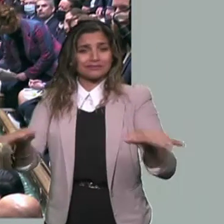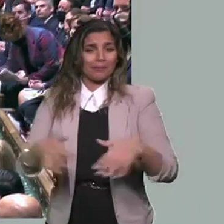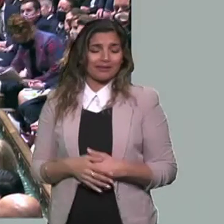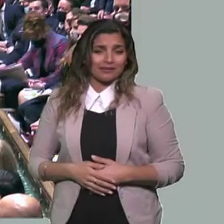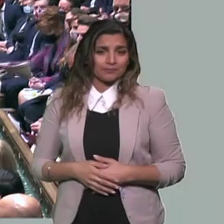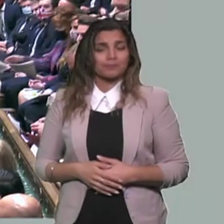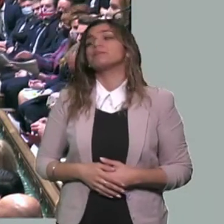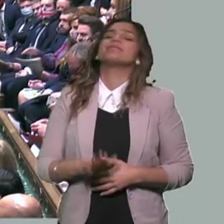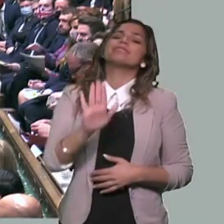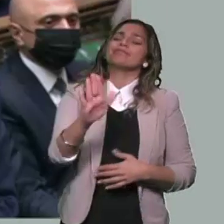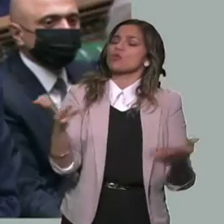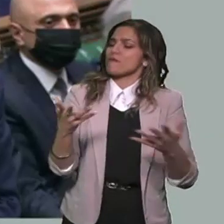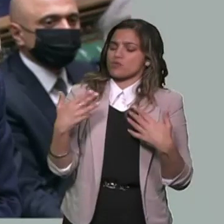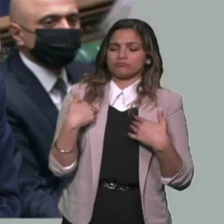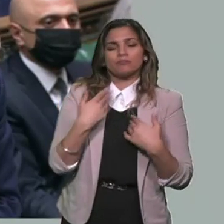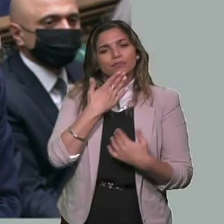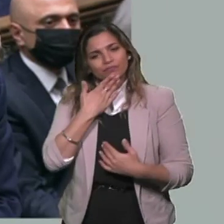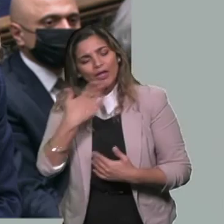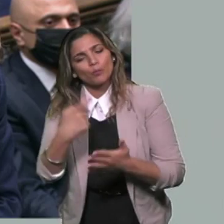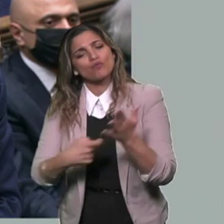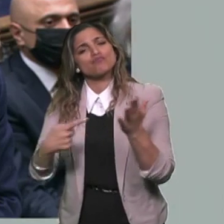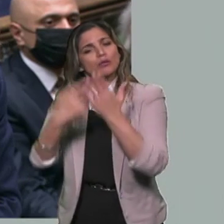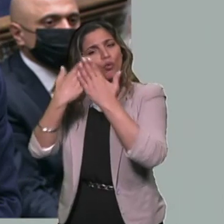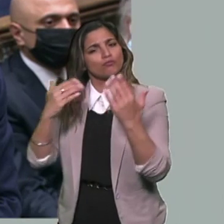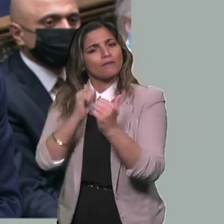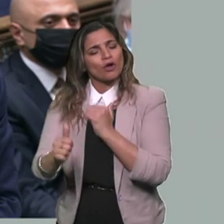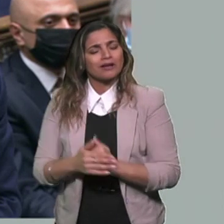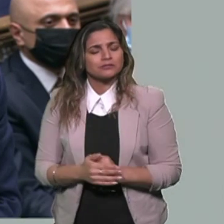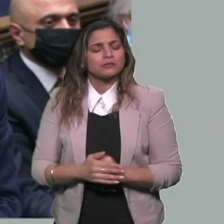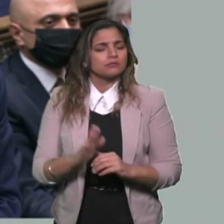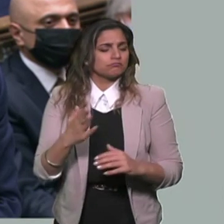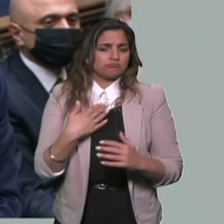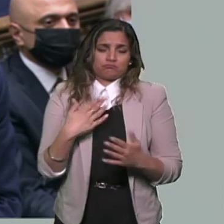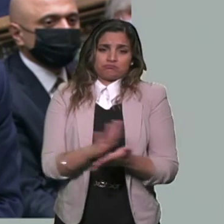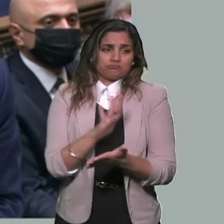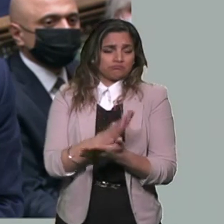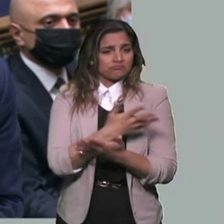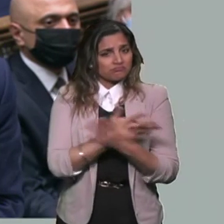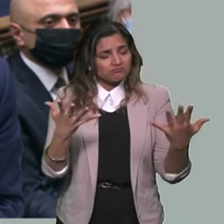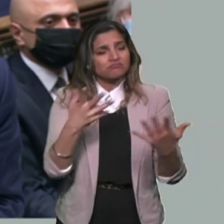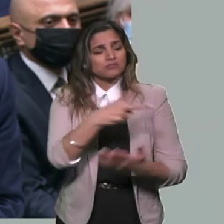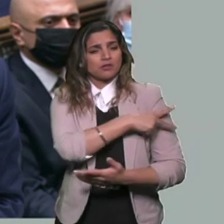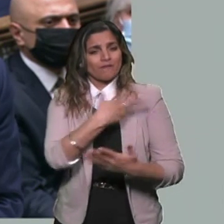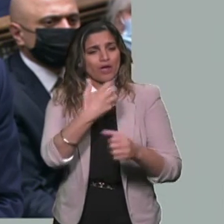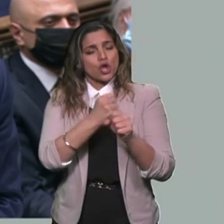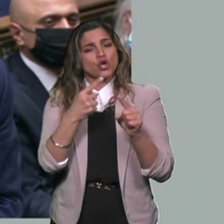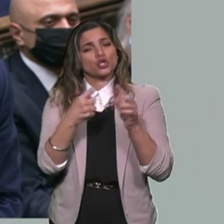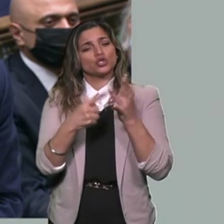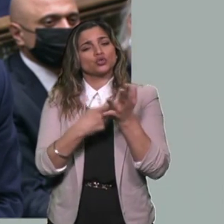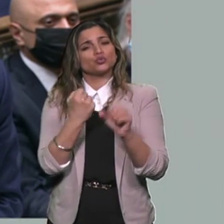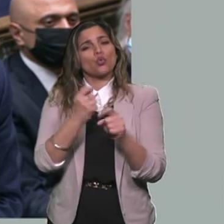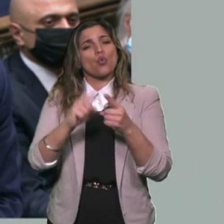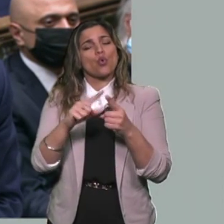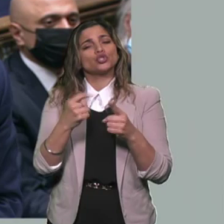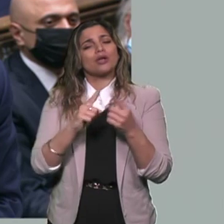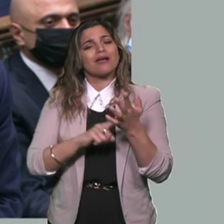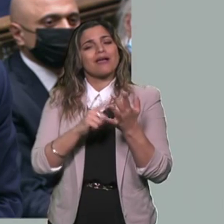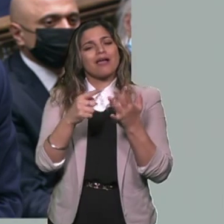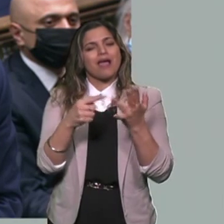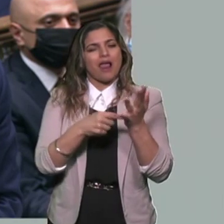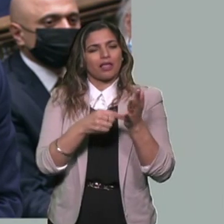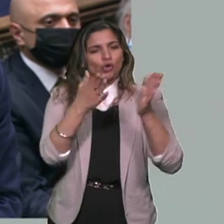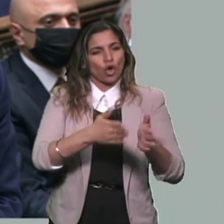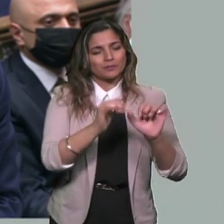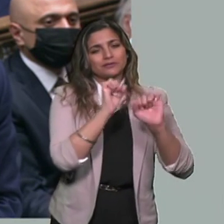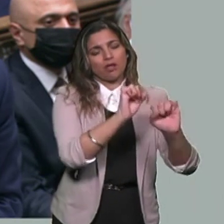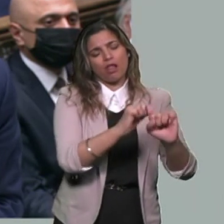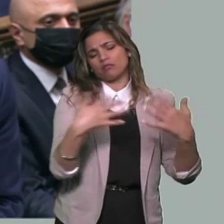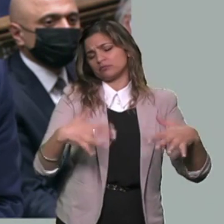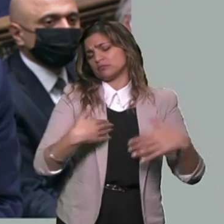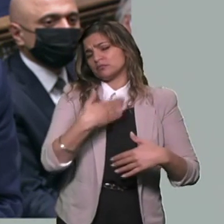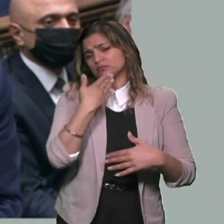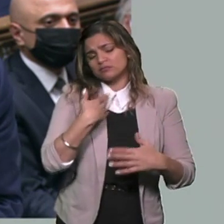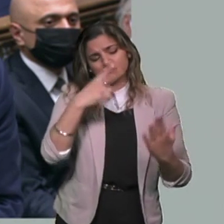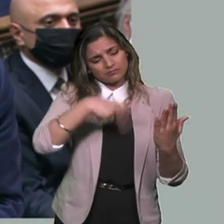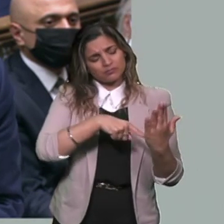Yes, of course. I thank my honourable Friend, and I am pleased that so many of the volunteers and staff at George Eliot Hospital have been recognised in the Queen’s new year honours list.